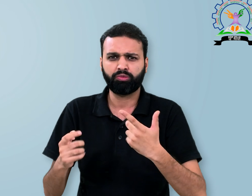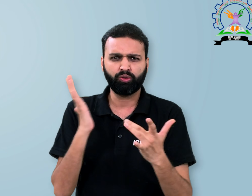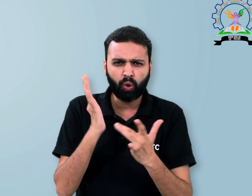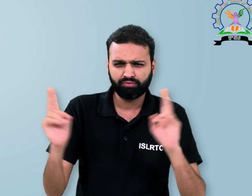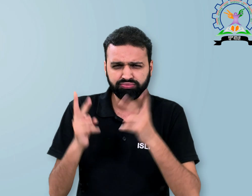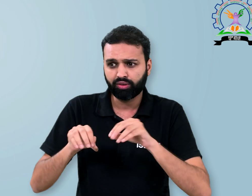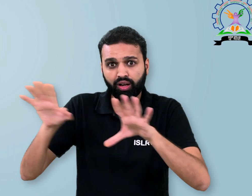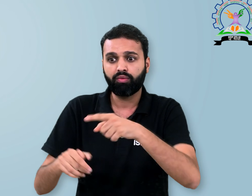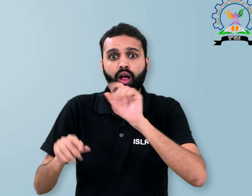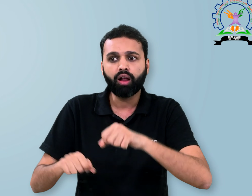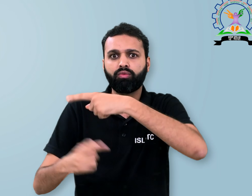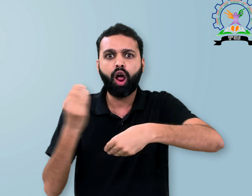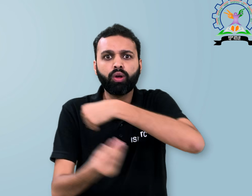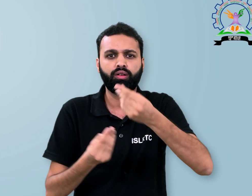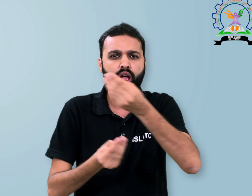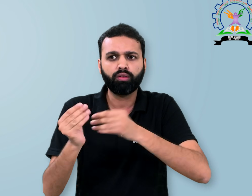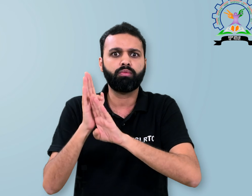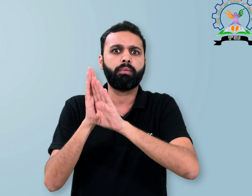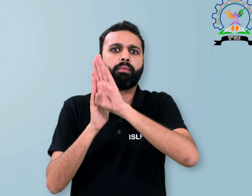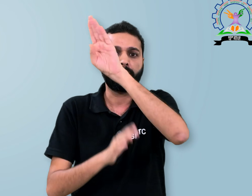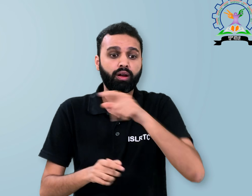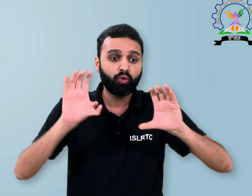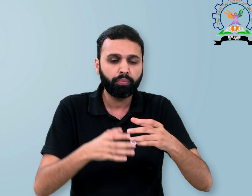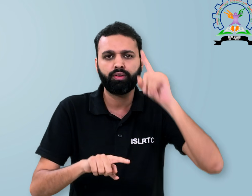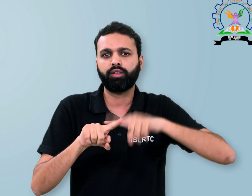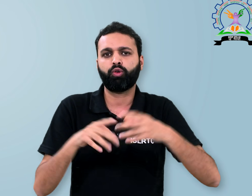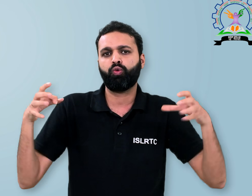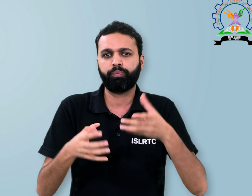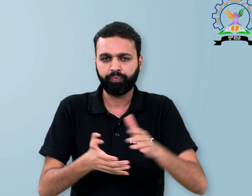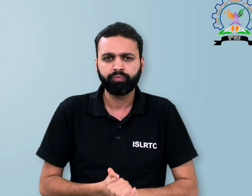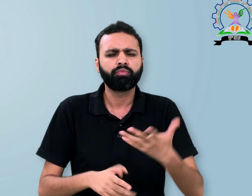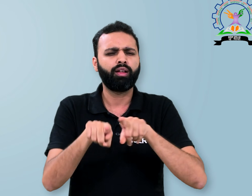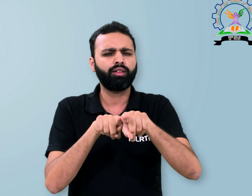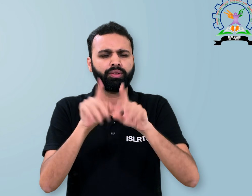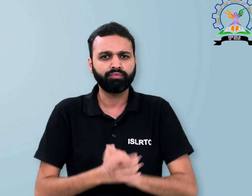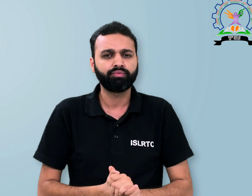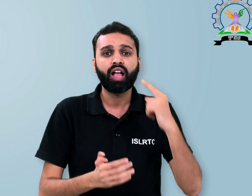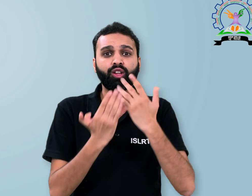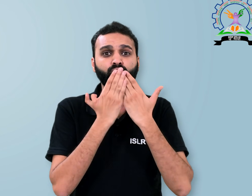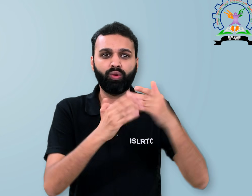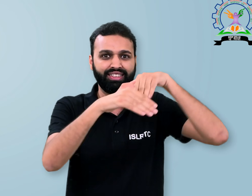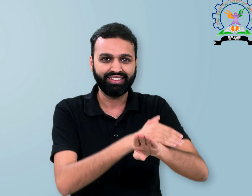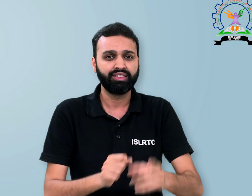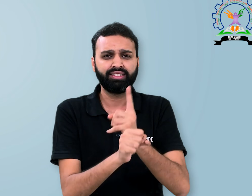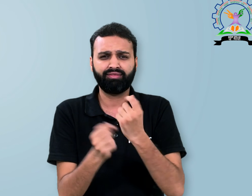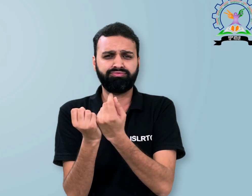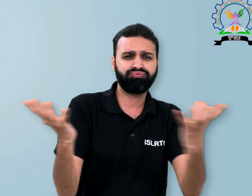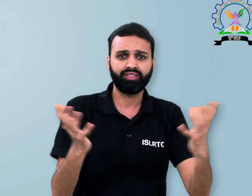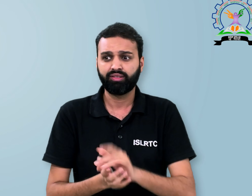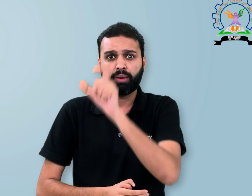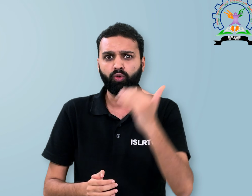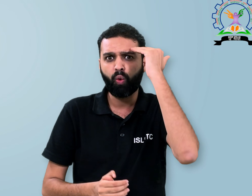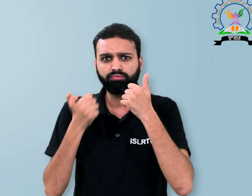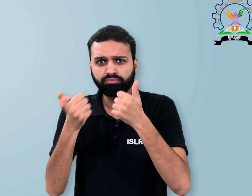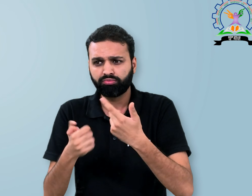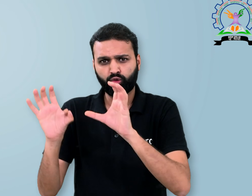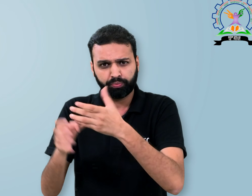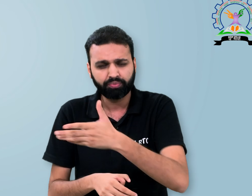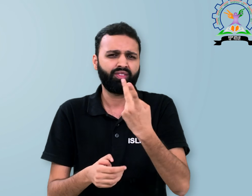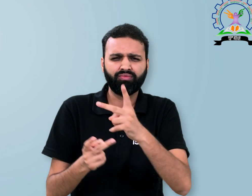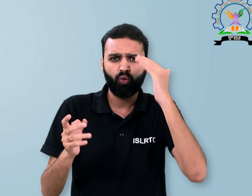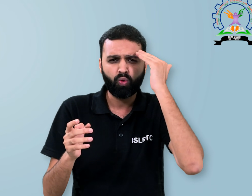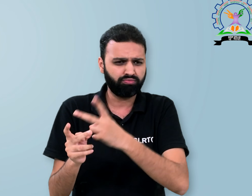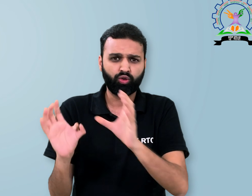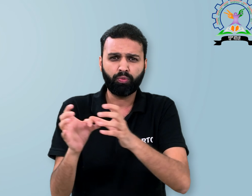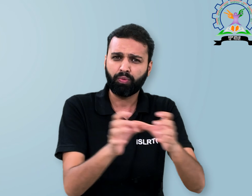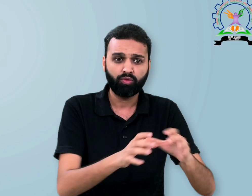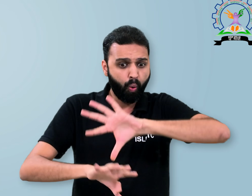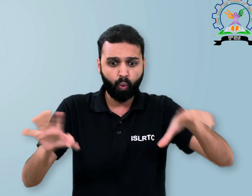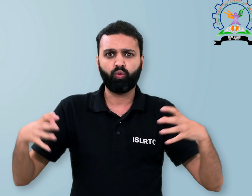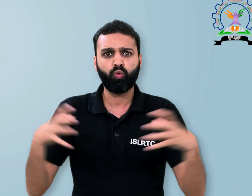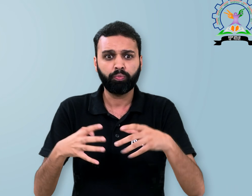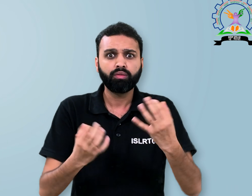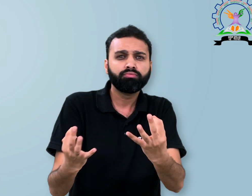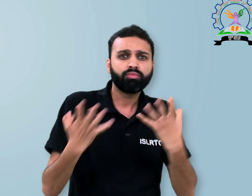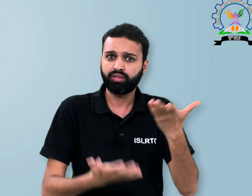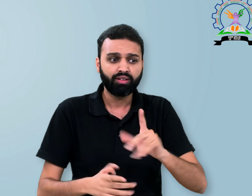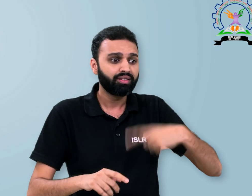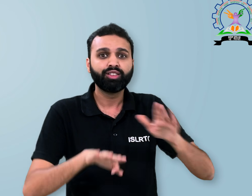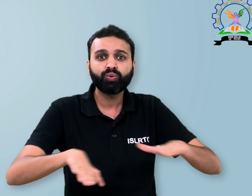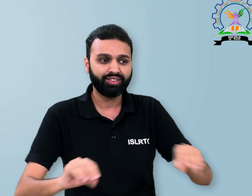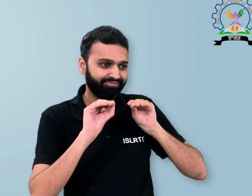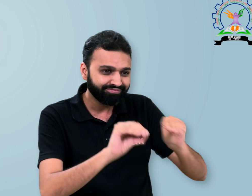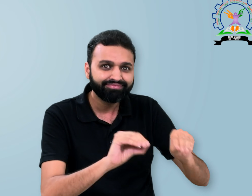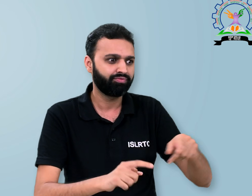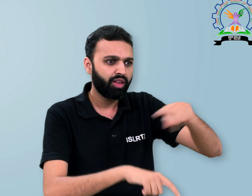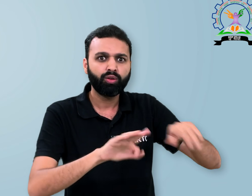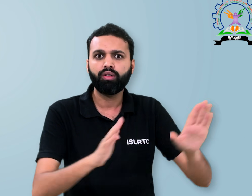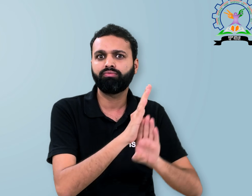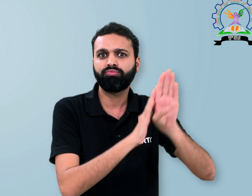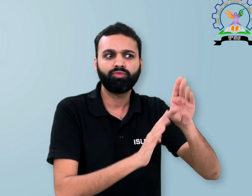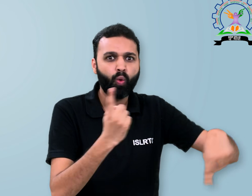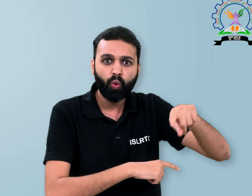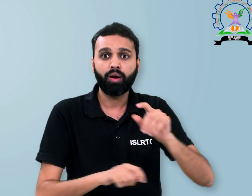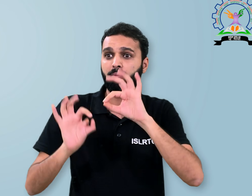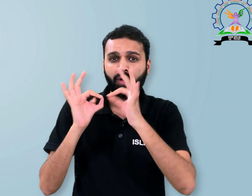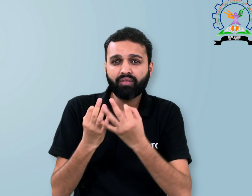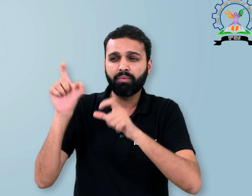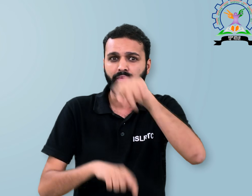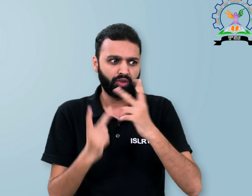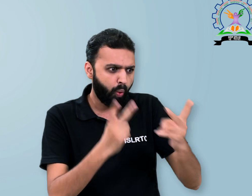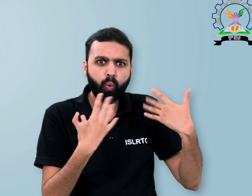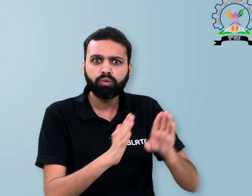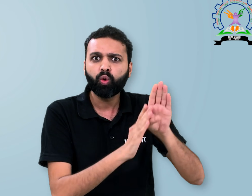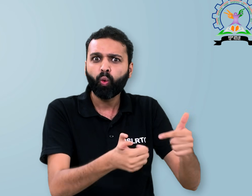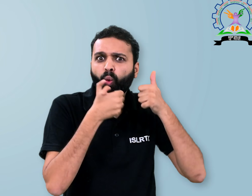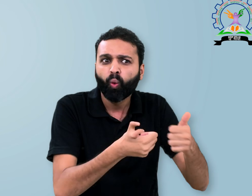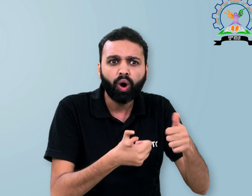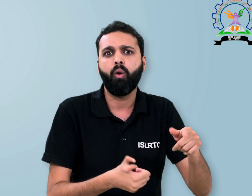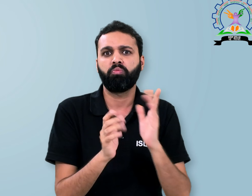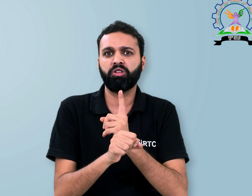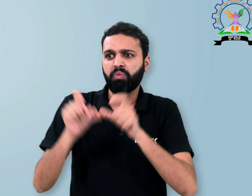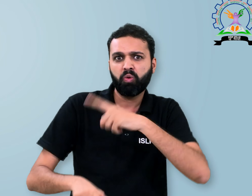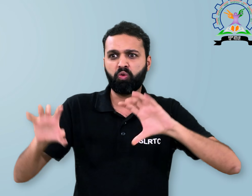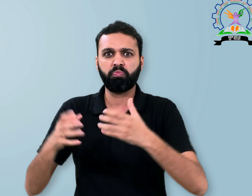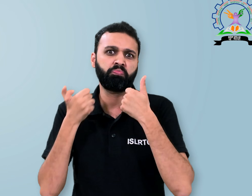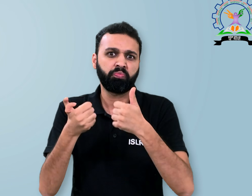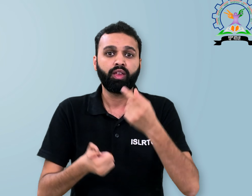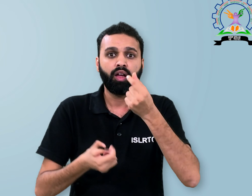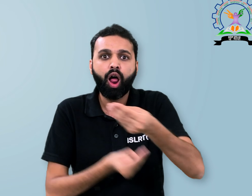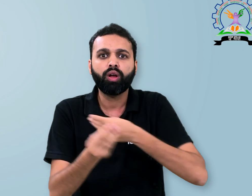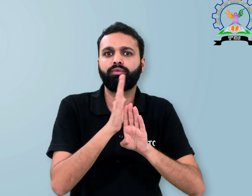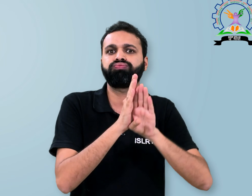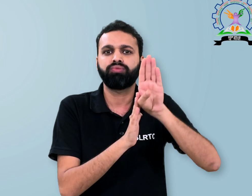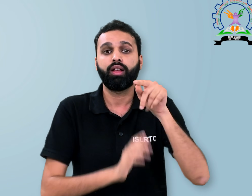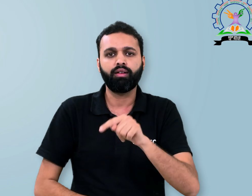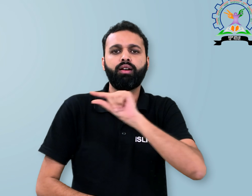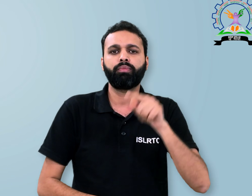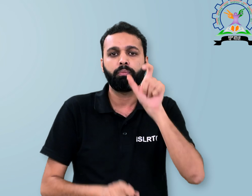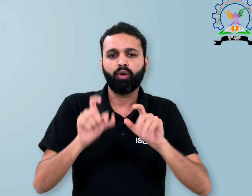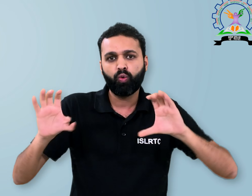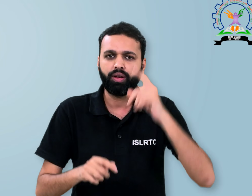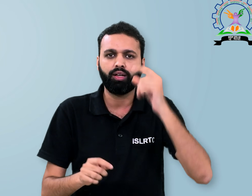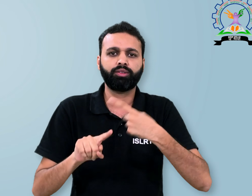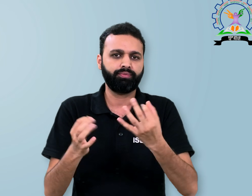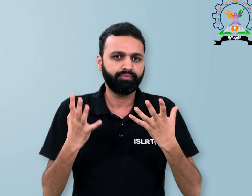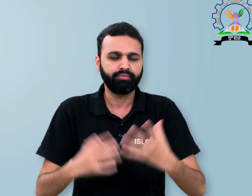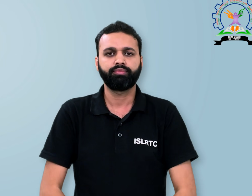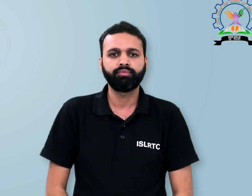a society or organization that contributes to economic productivity.